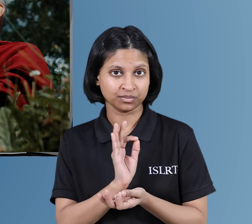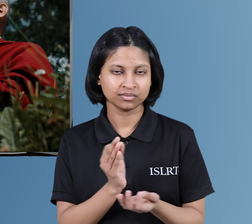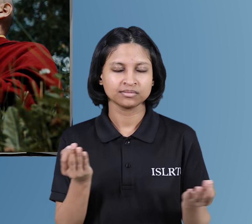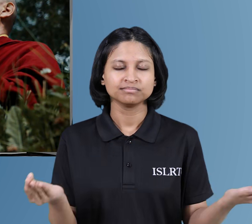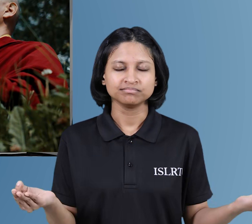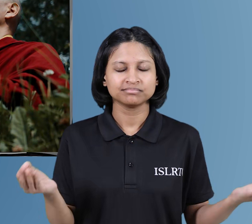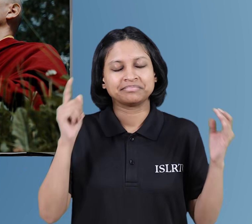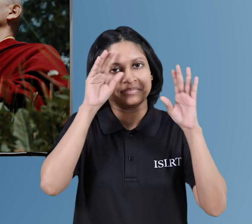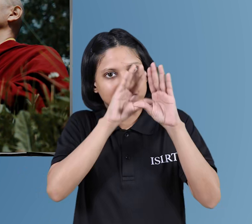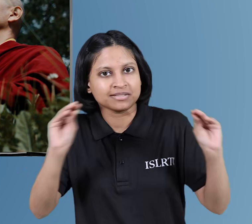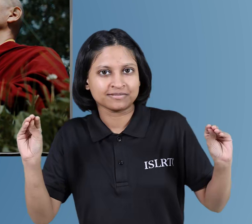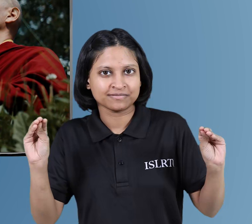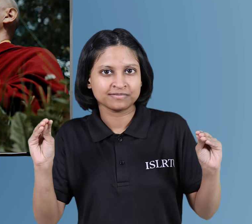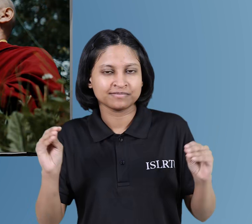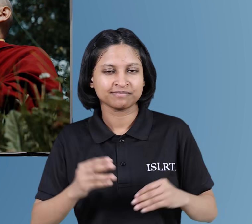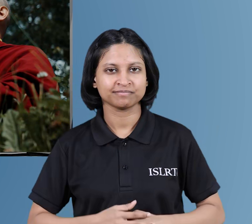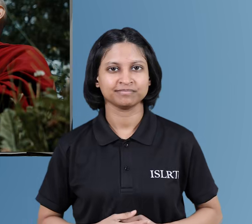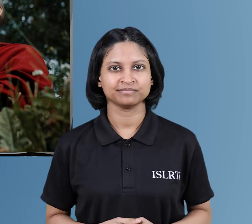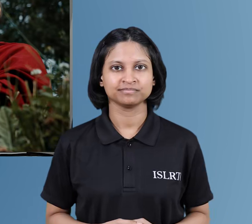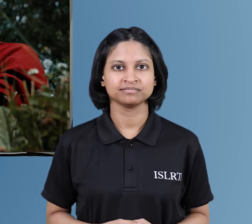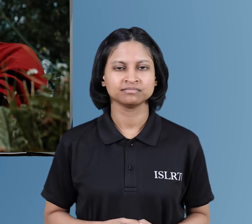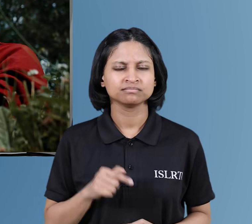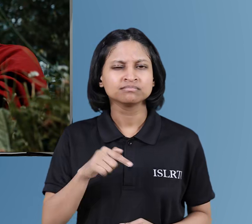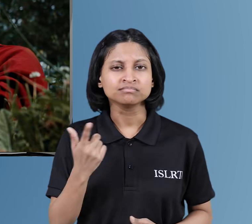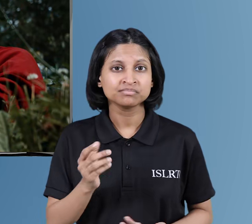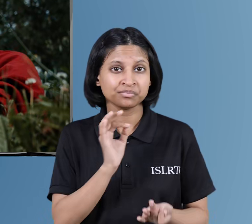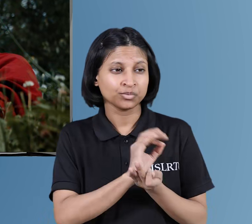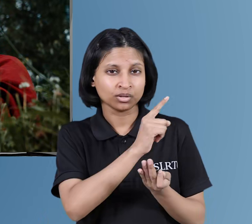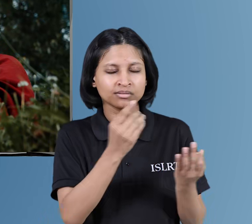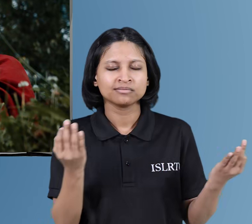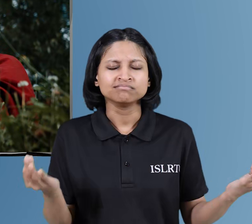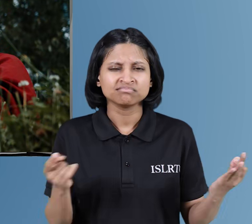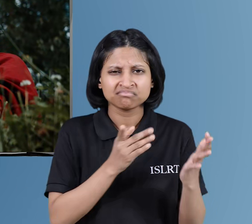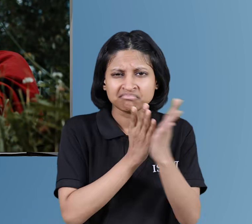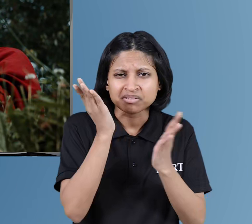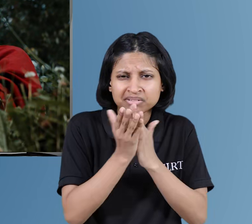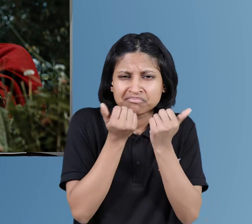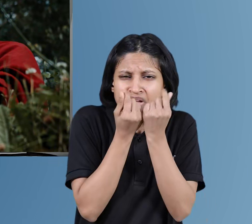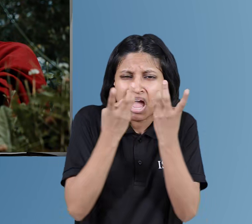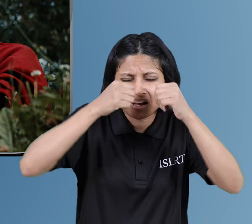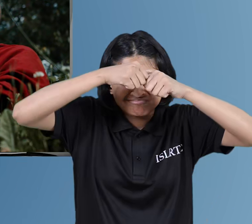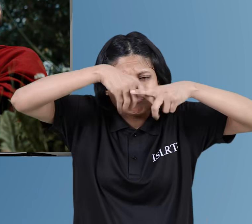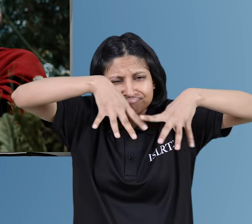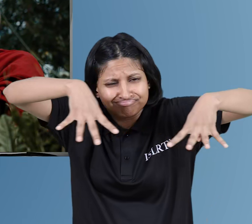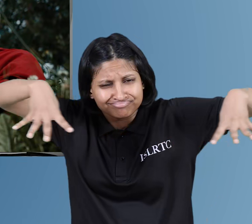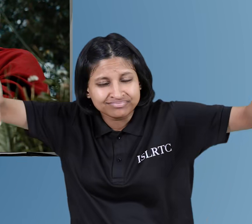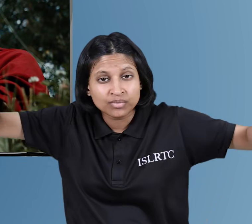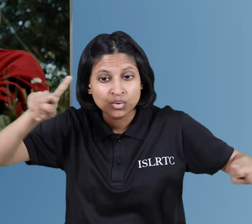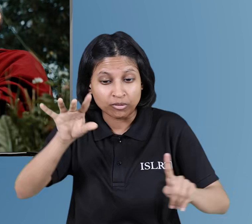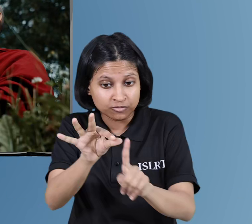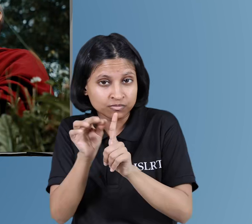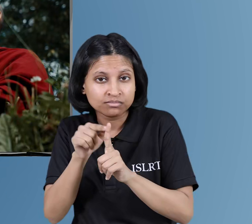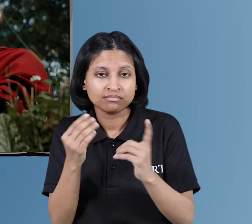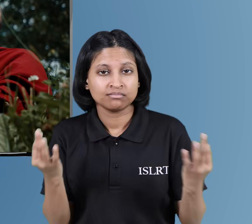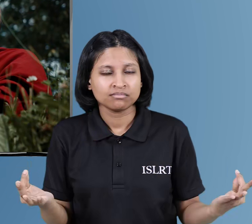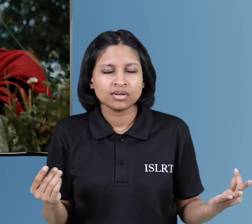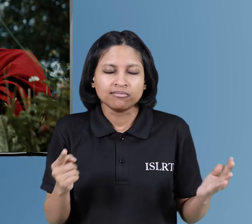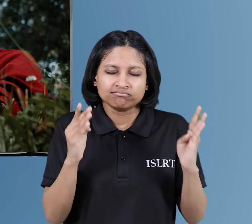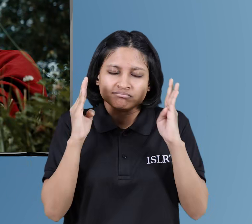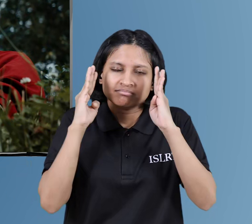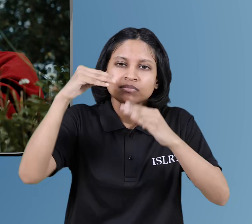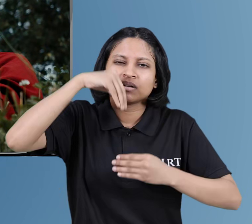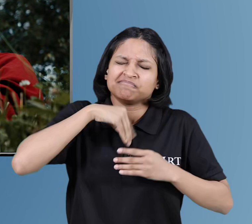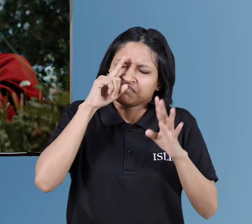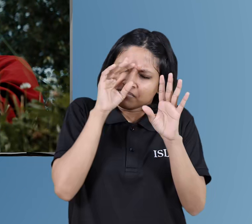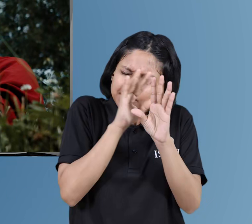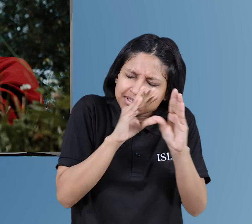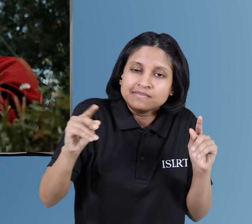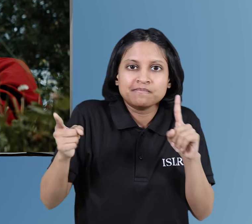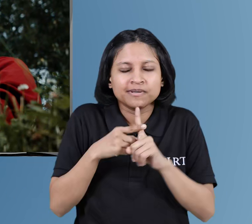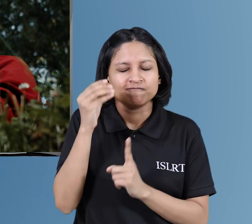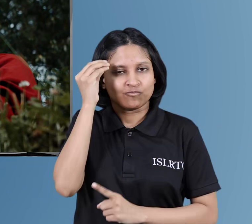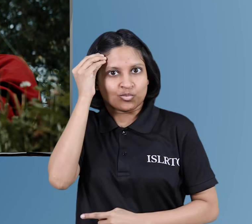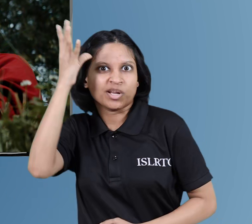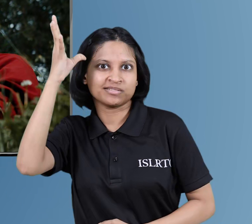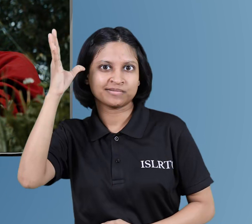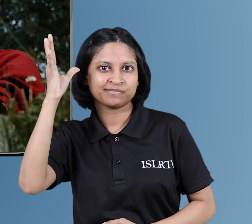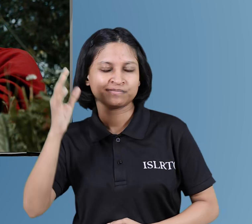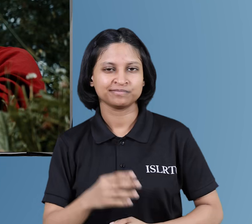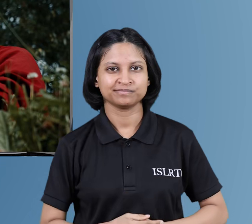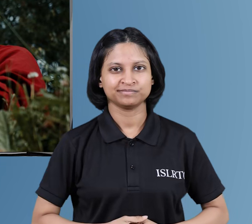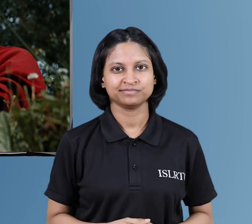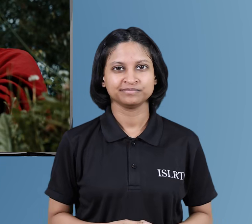Zen Zen is a form of meditation within Buddhism that emphasizes achieving inner peace and wisdom.